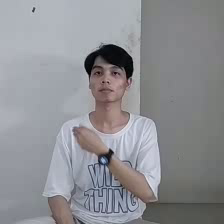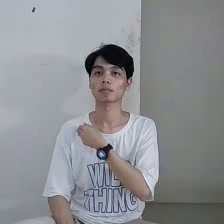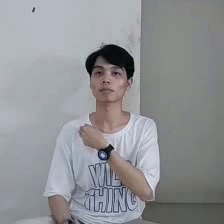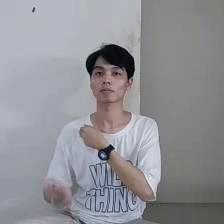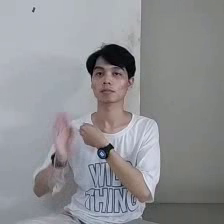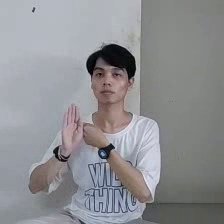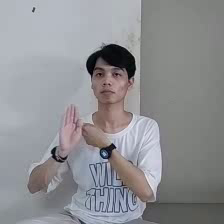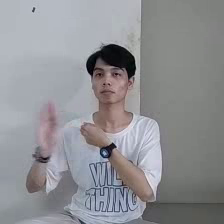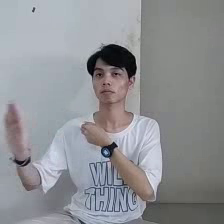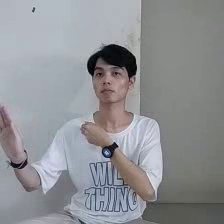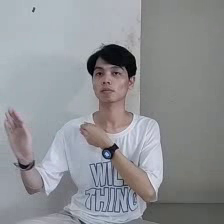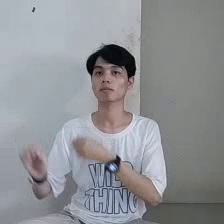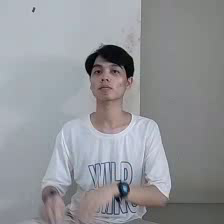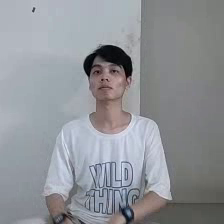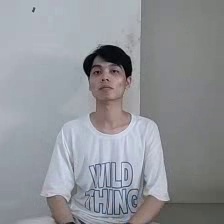Cách ly